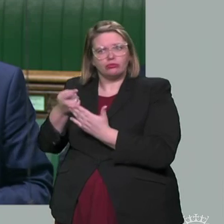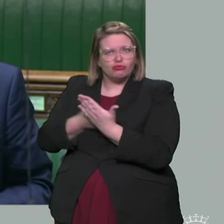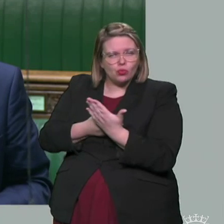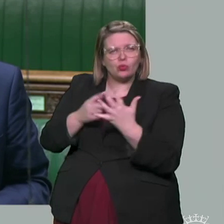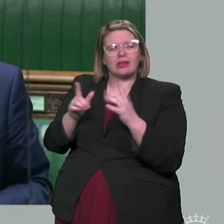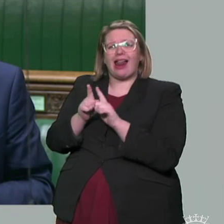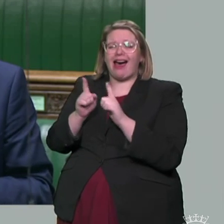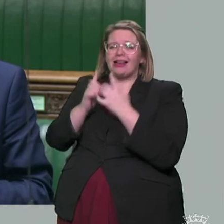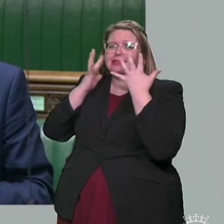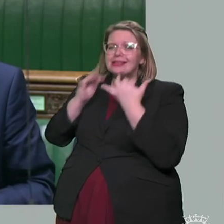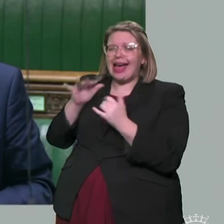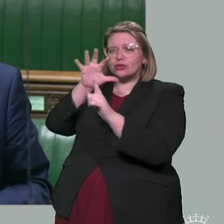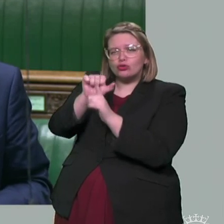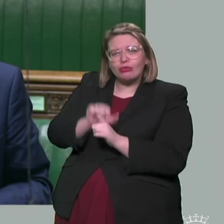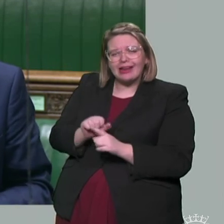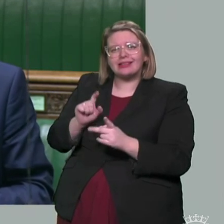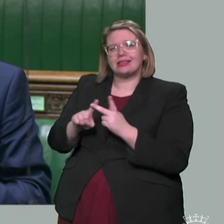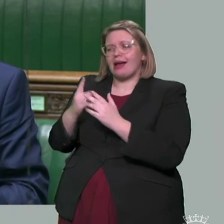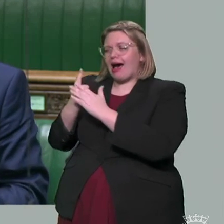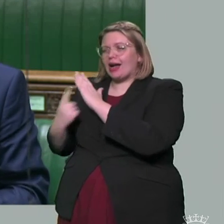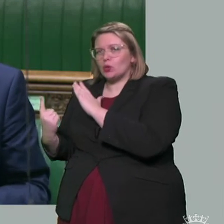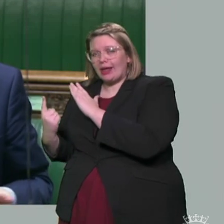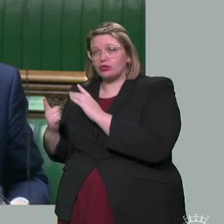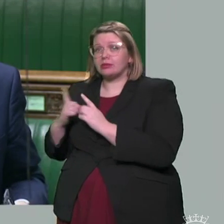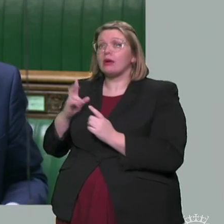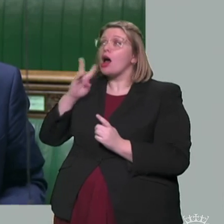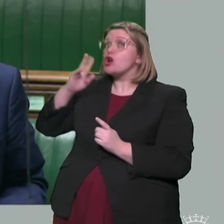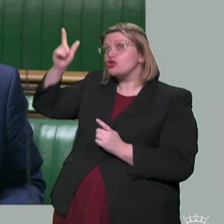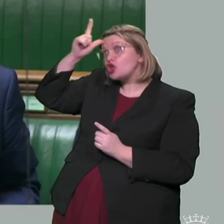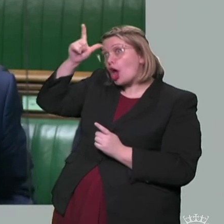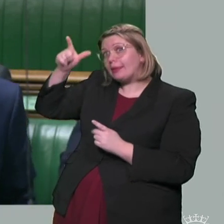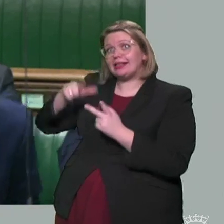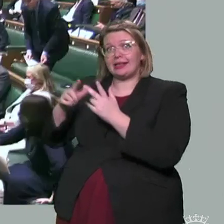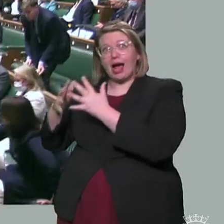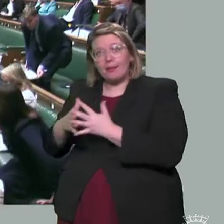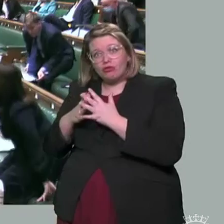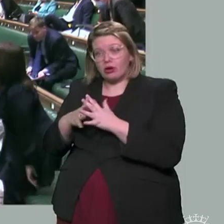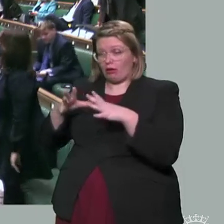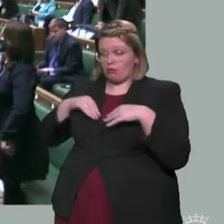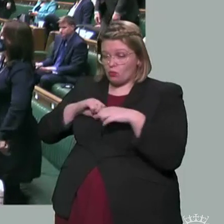For instance, we see different isolation dates in the United States and Germany from here in the UK.